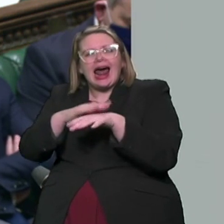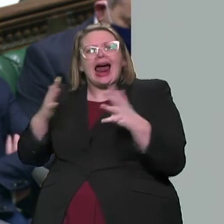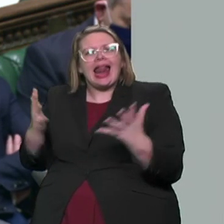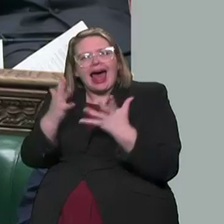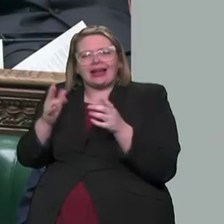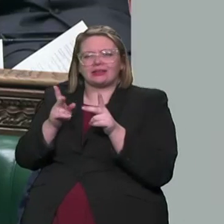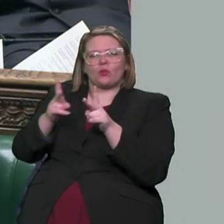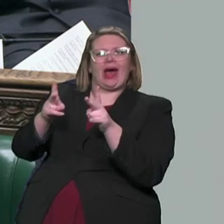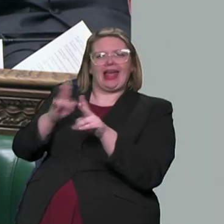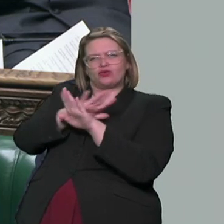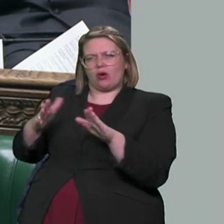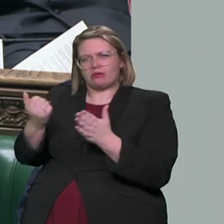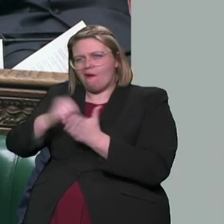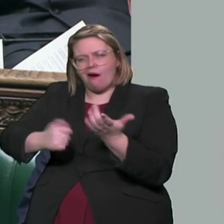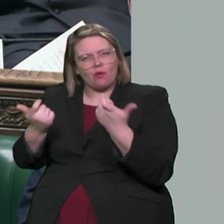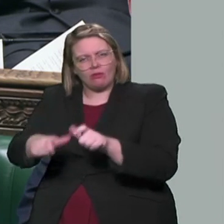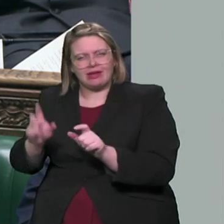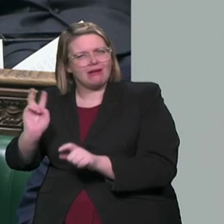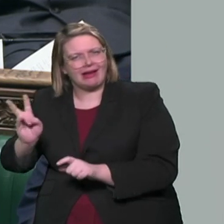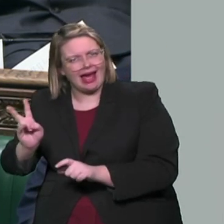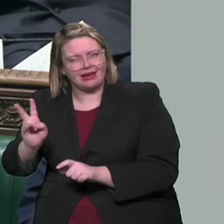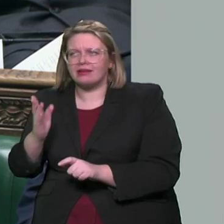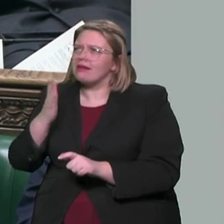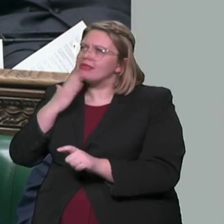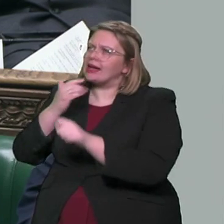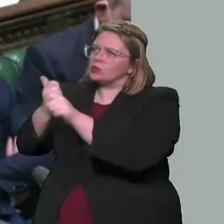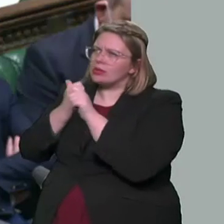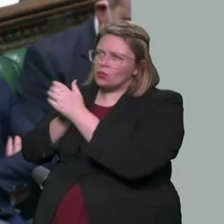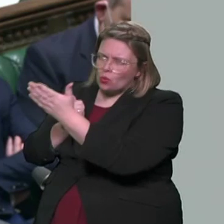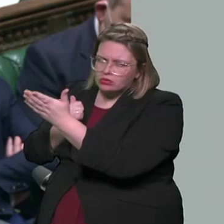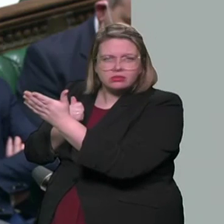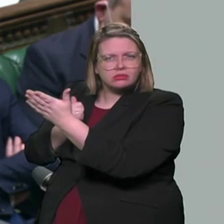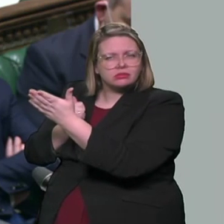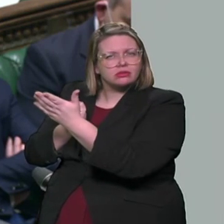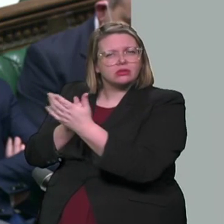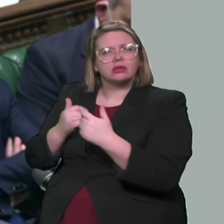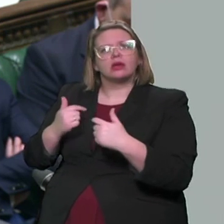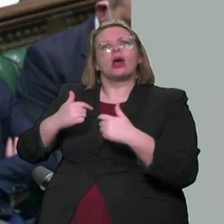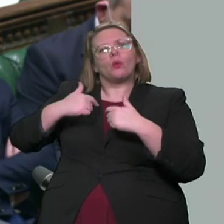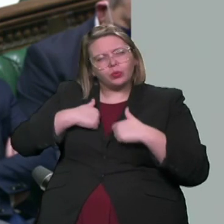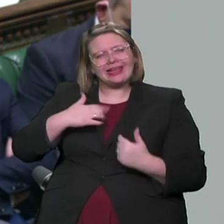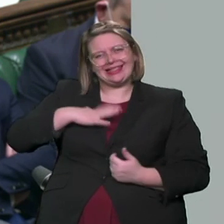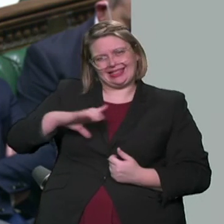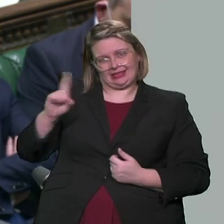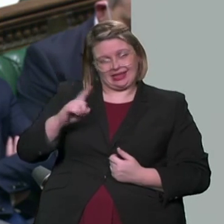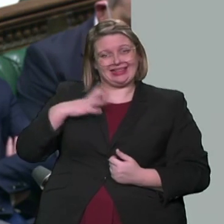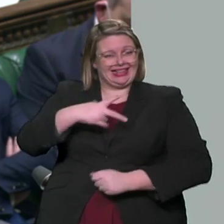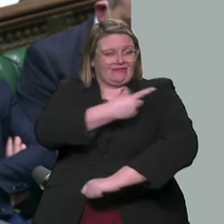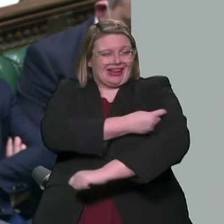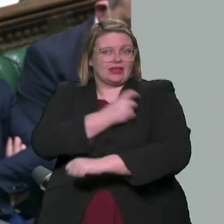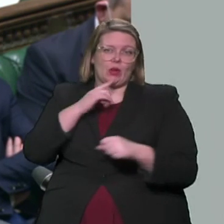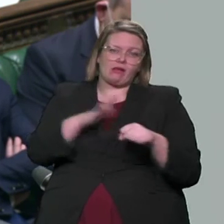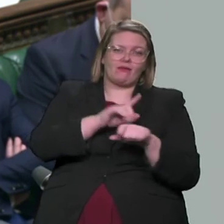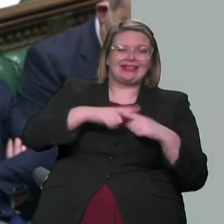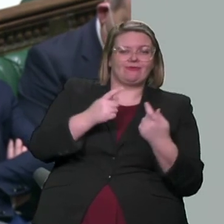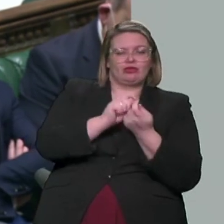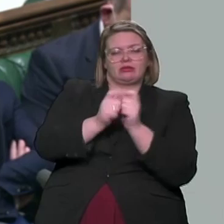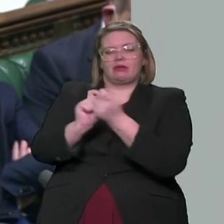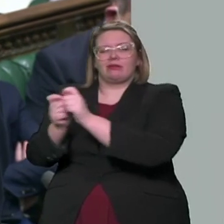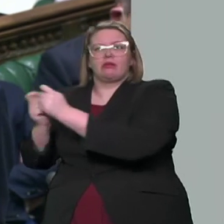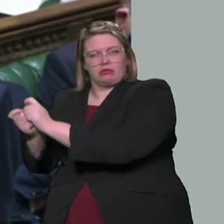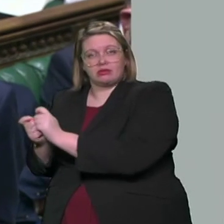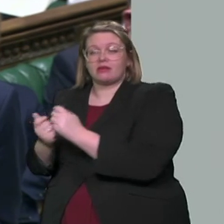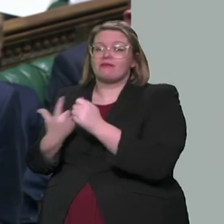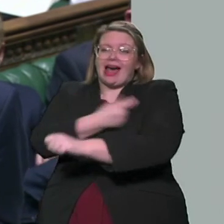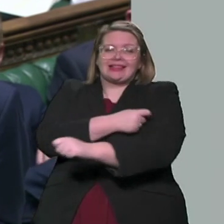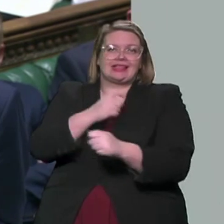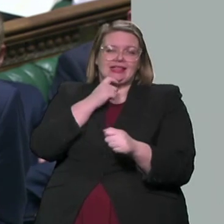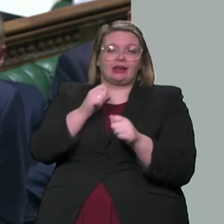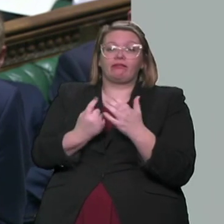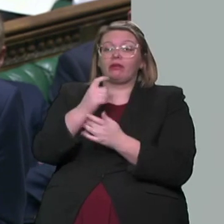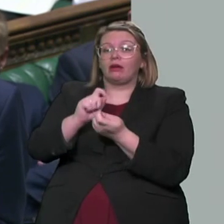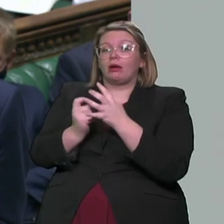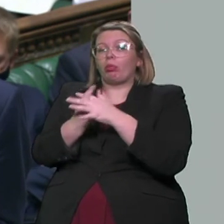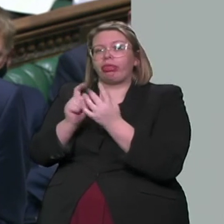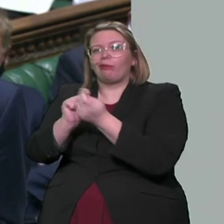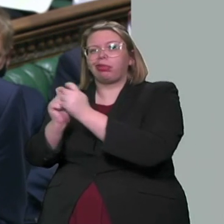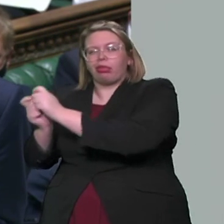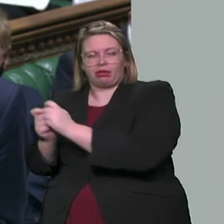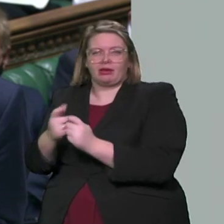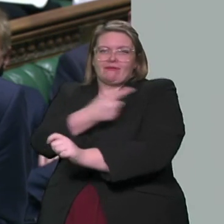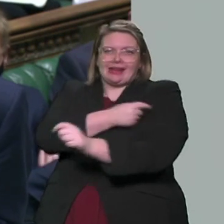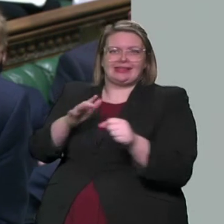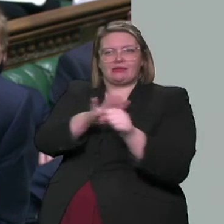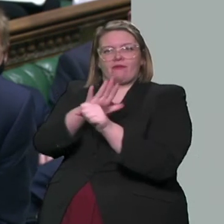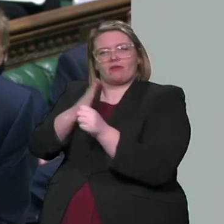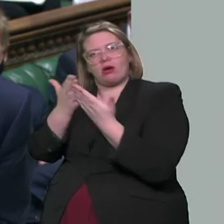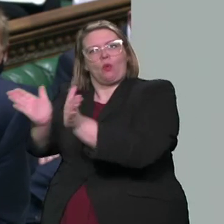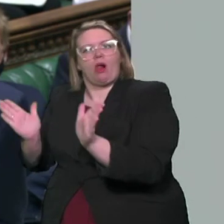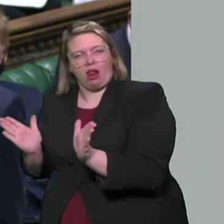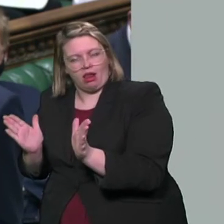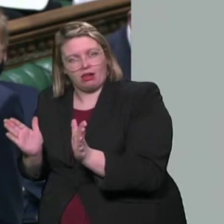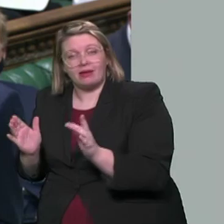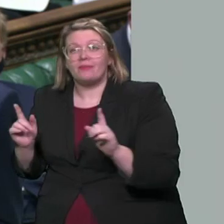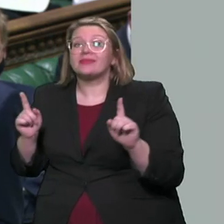I am glad to have my right honourable Friend’s support. For the future, we need the polyvalent vaccines that can deal with any type of covid mutation and variant, as well as the therapeutics, and that is what we are investing in as well.